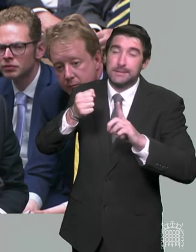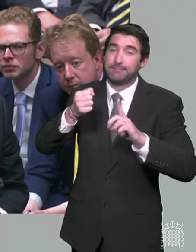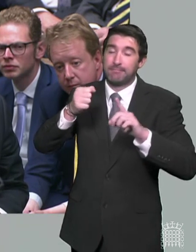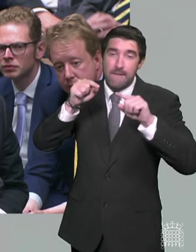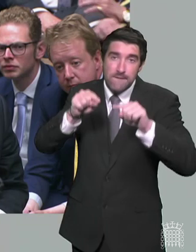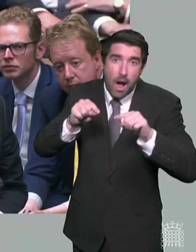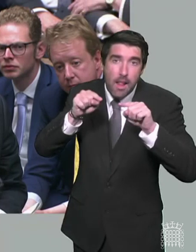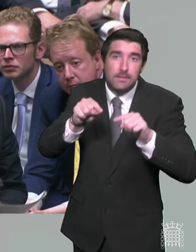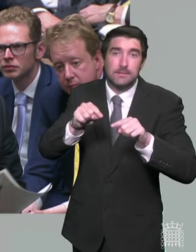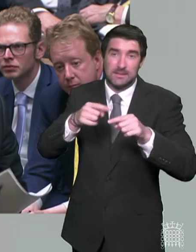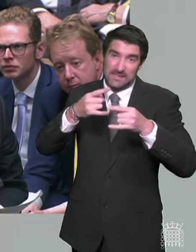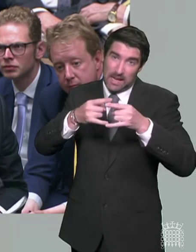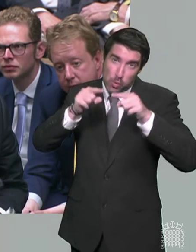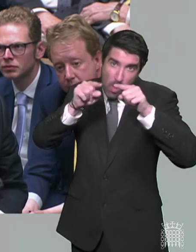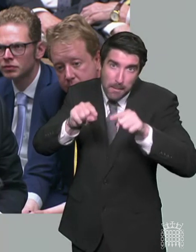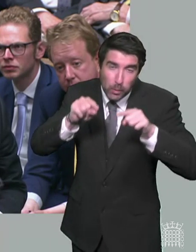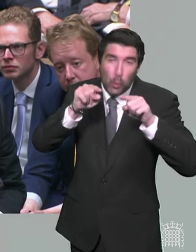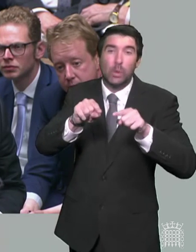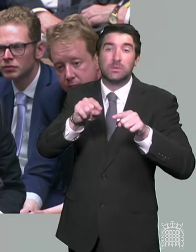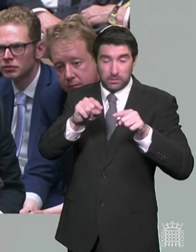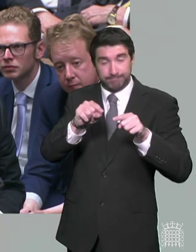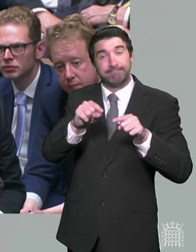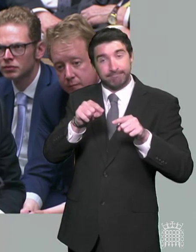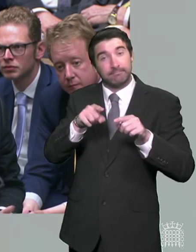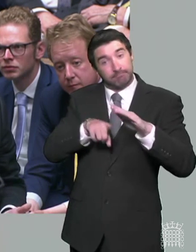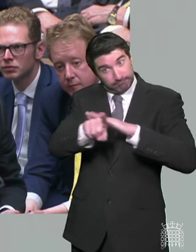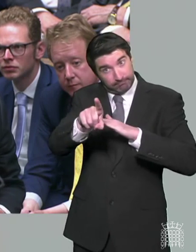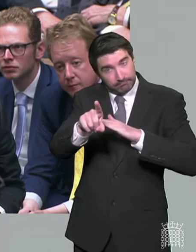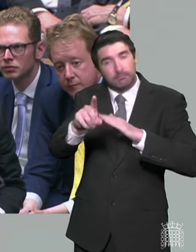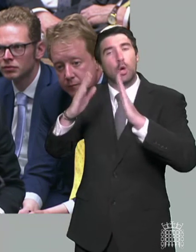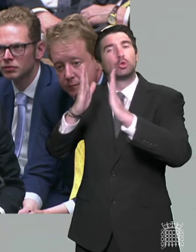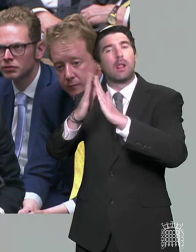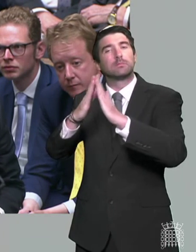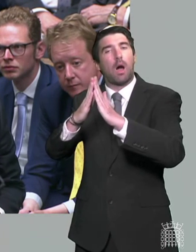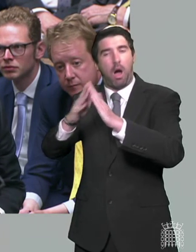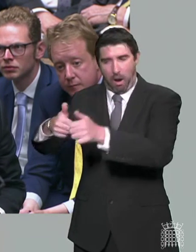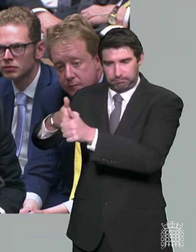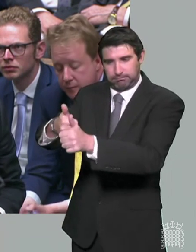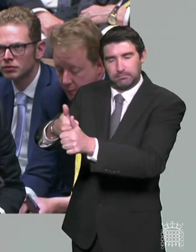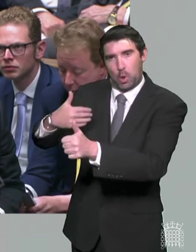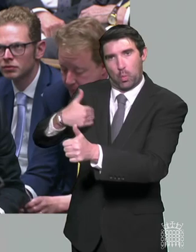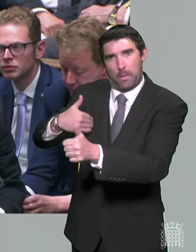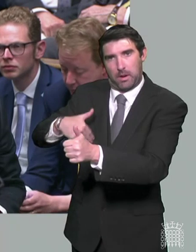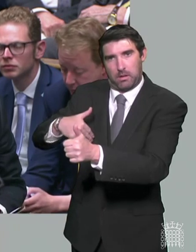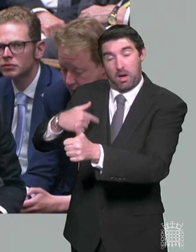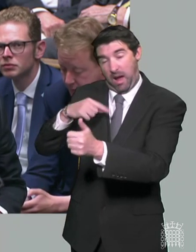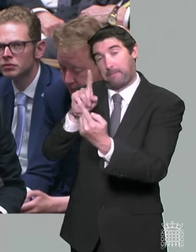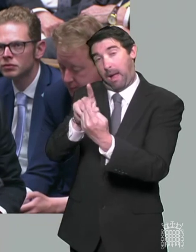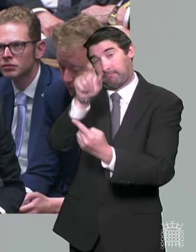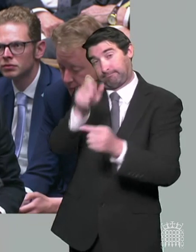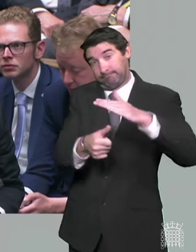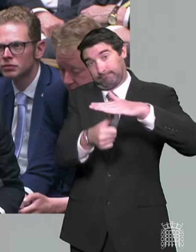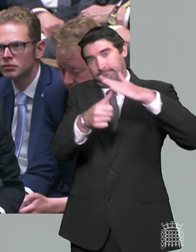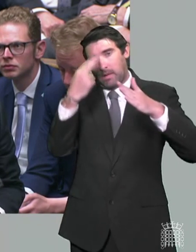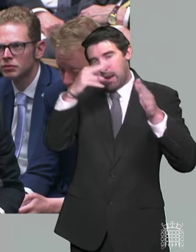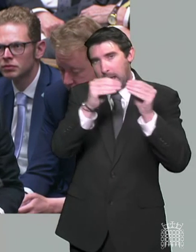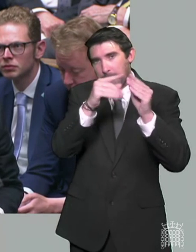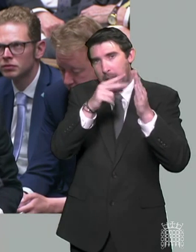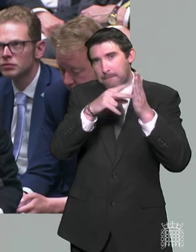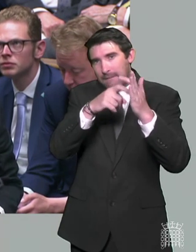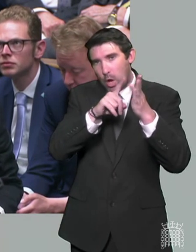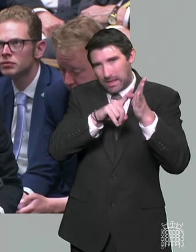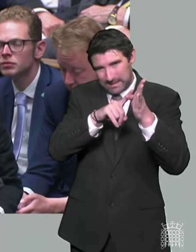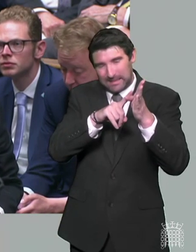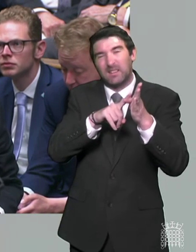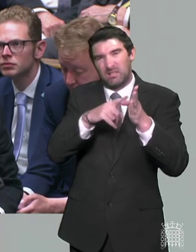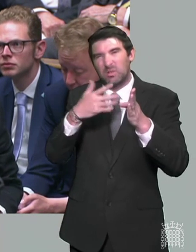Sadly, as a result of the pandemic, the need for those services has only grown, so will the Prime Minister join me in thanking Beverley and her team for the incredible work that they do at Cohort 4?